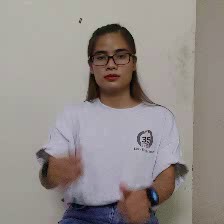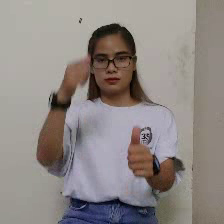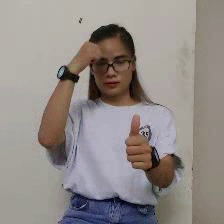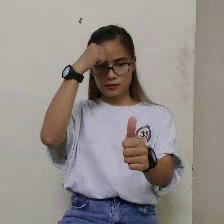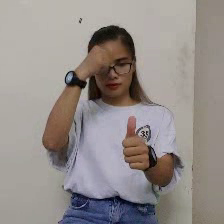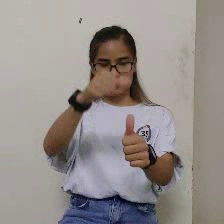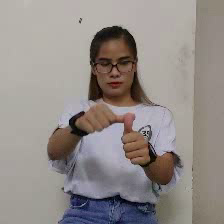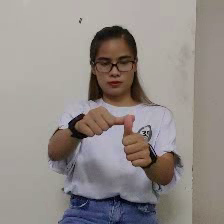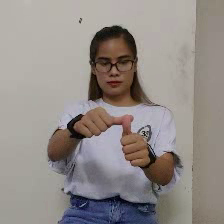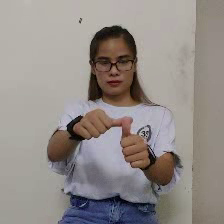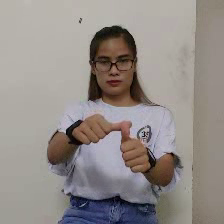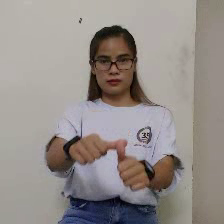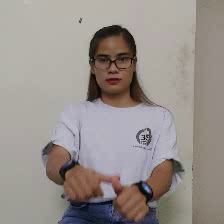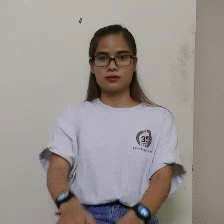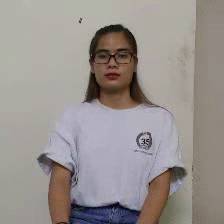Nhớ